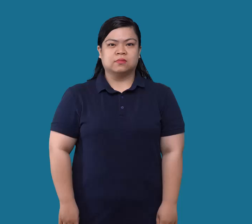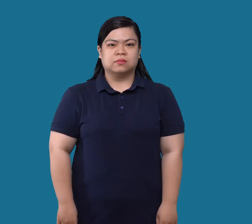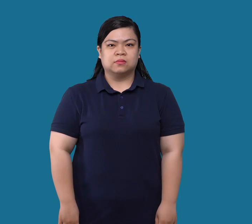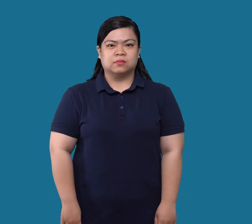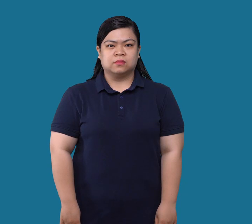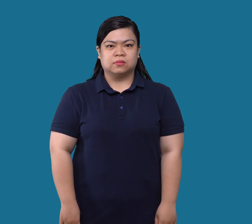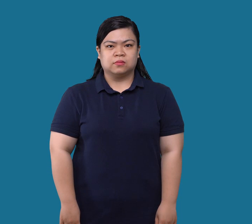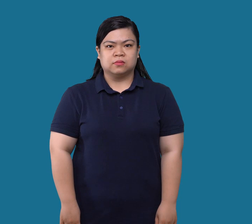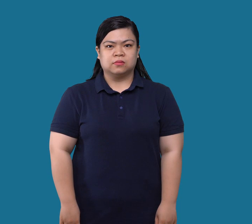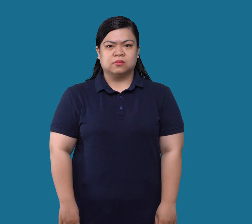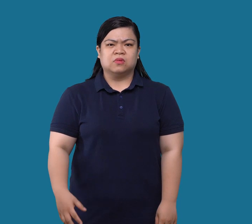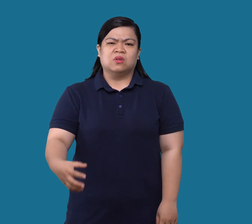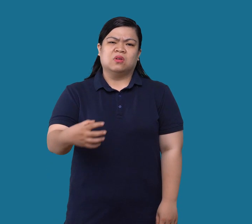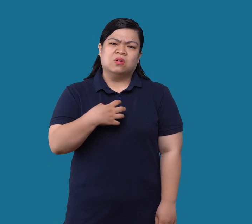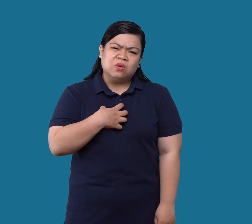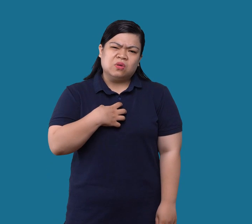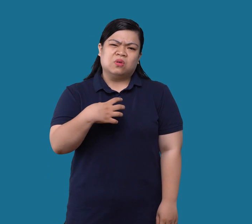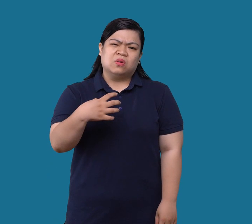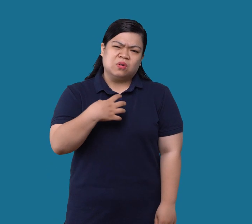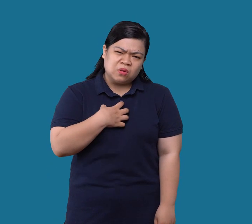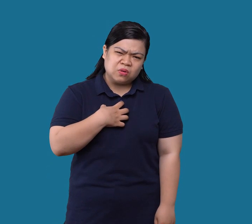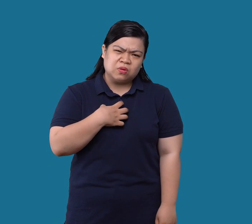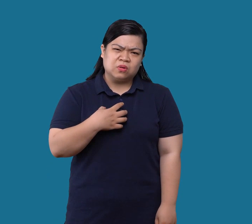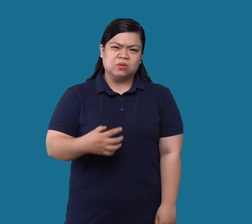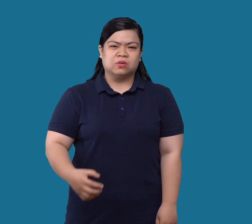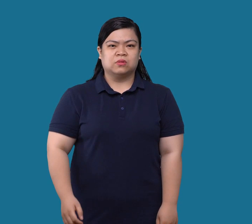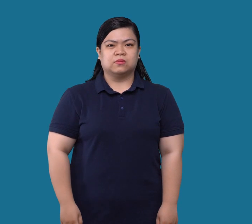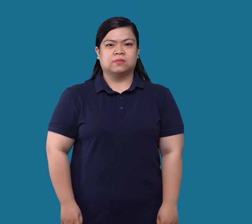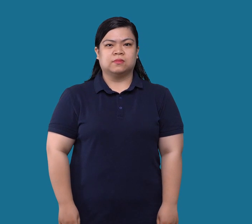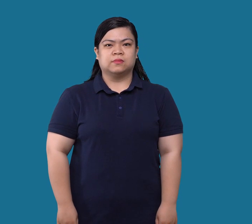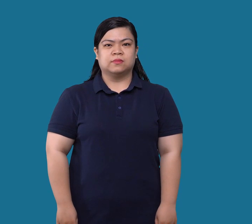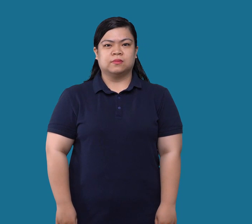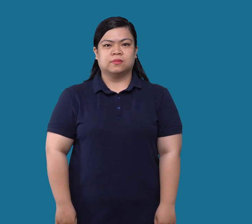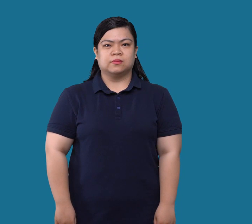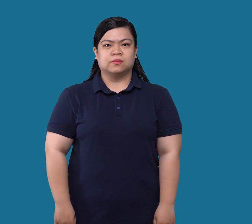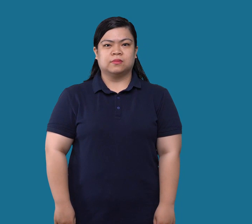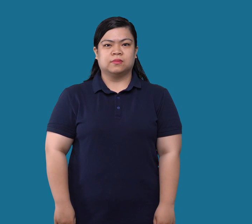khổ